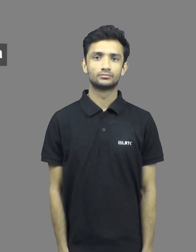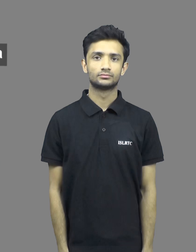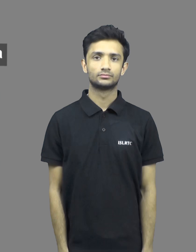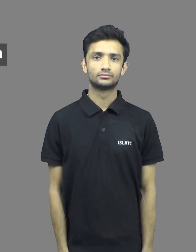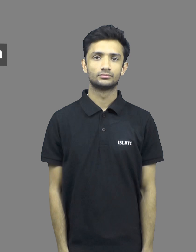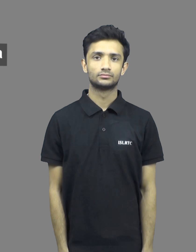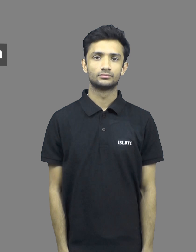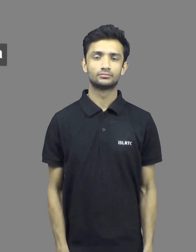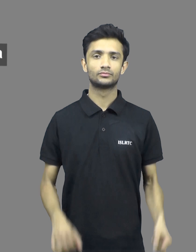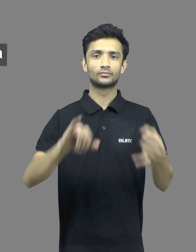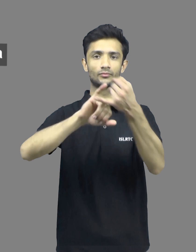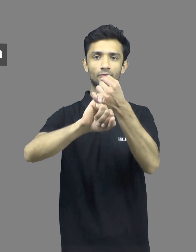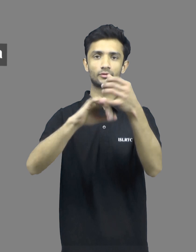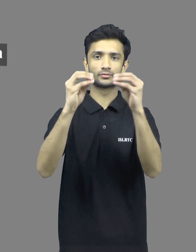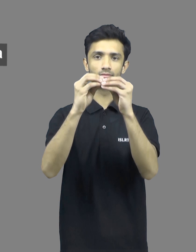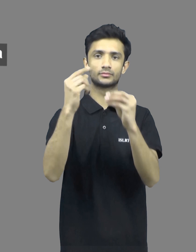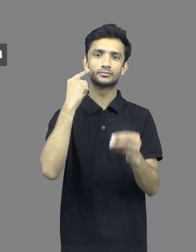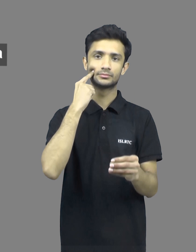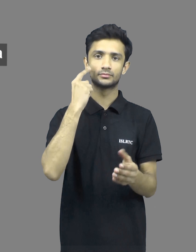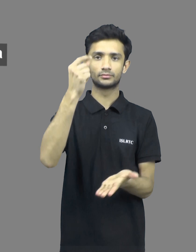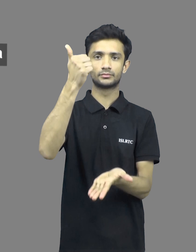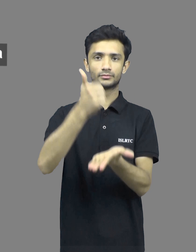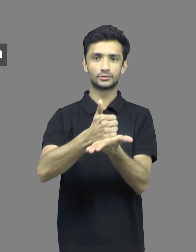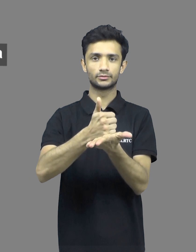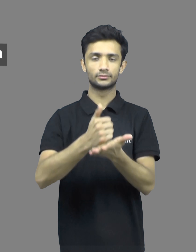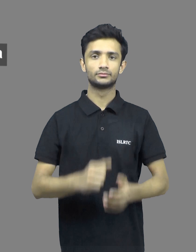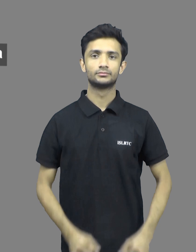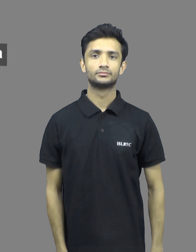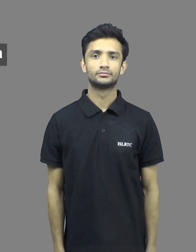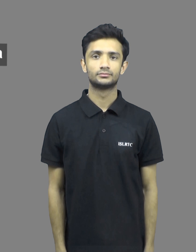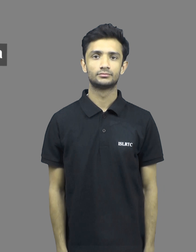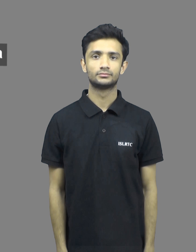State Bank of India SBI